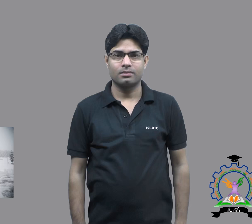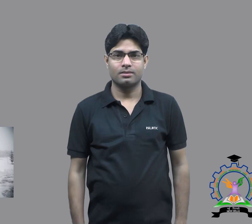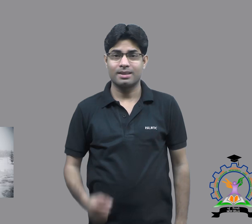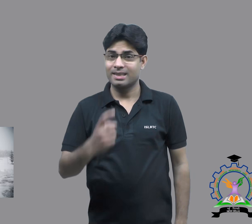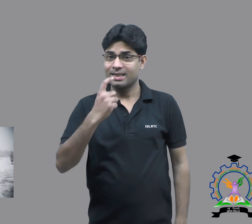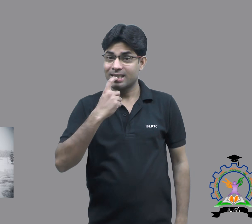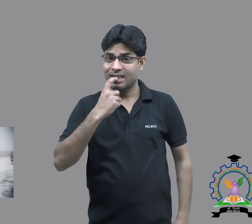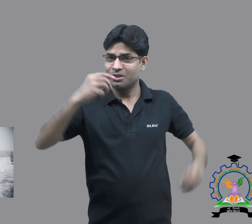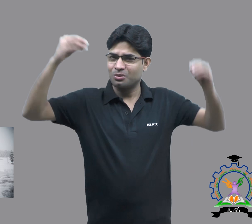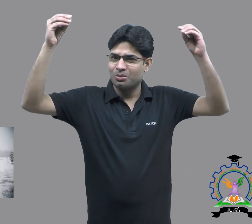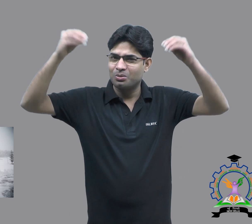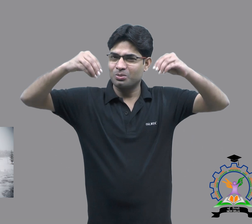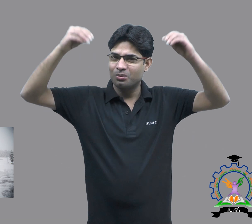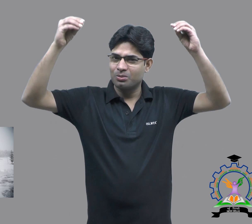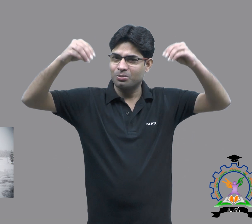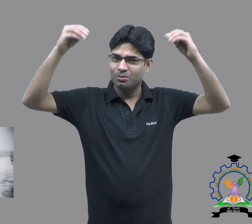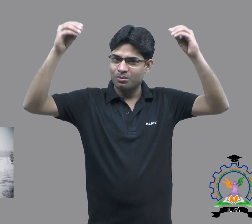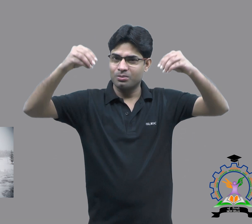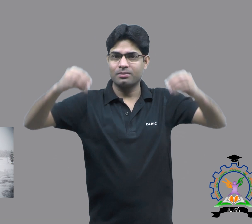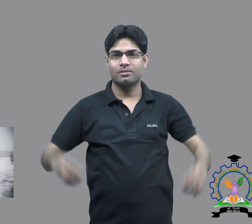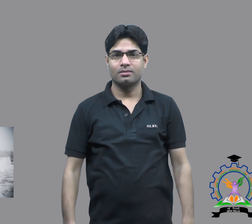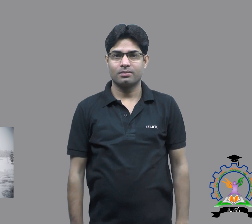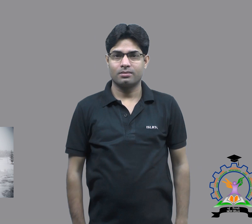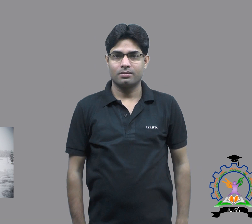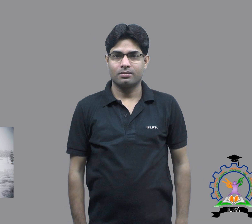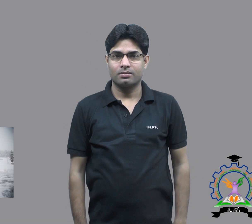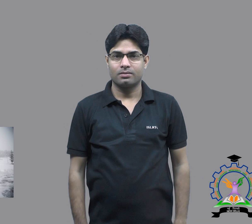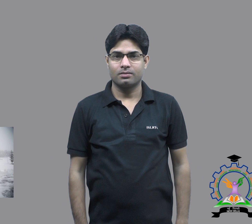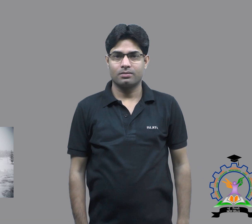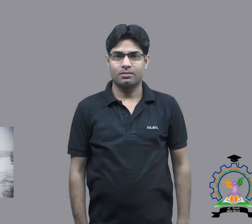Snow